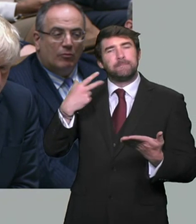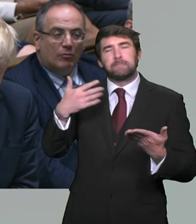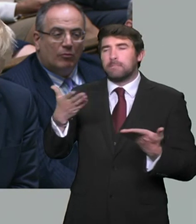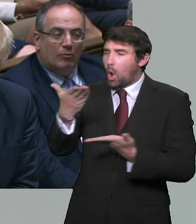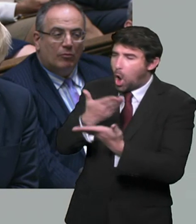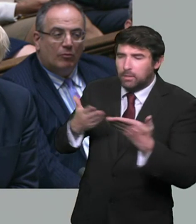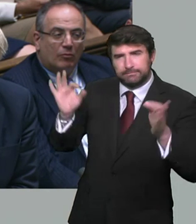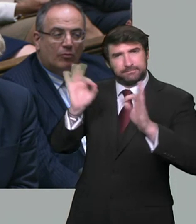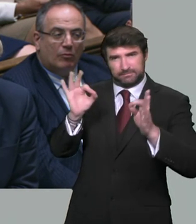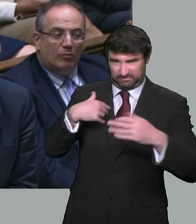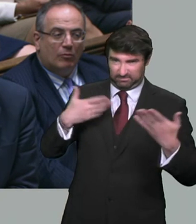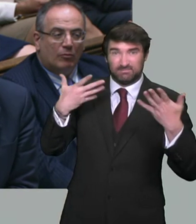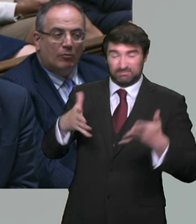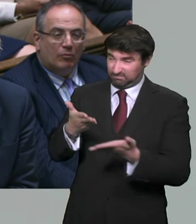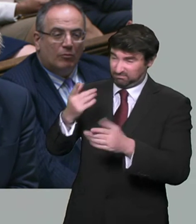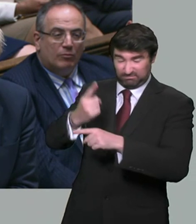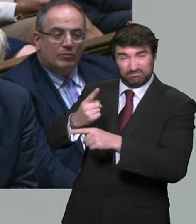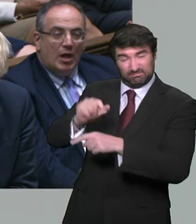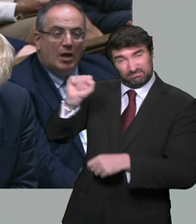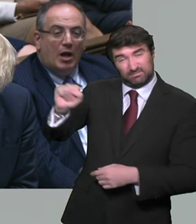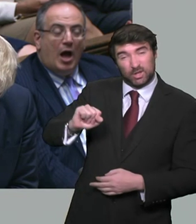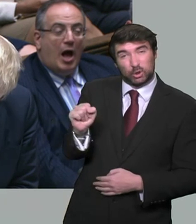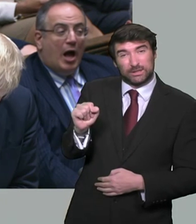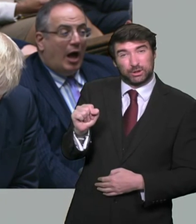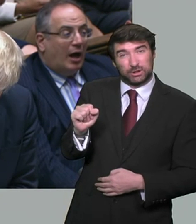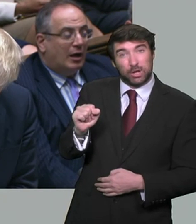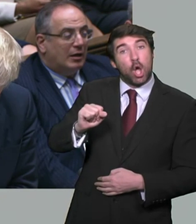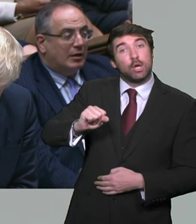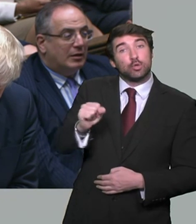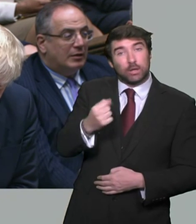One thing they said to me was that they wanted more funding for the NHS.